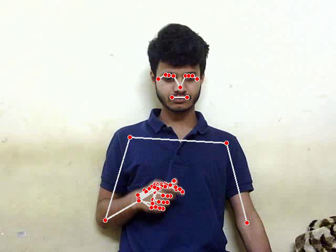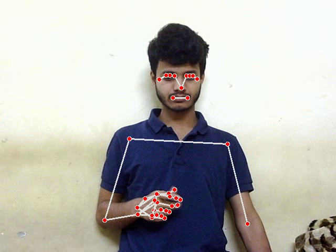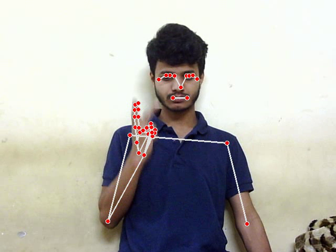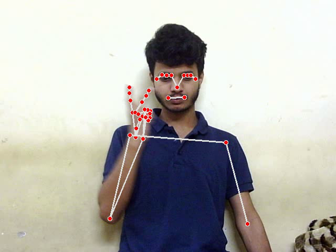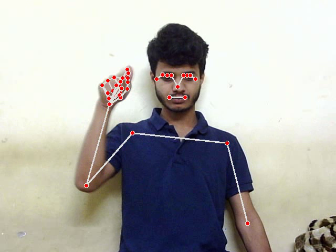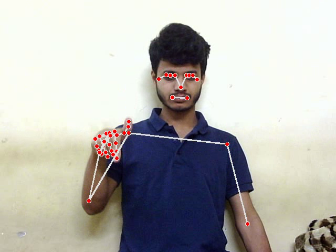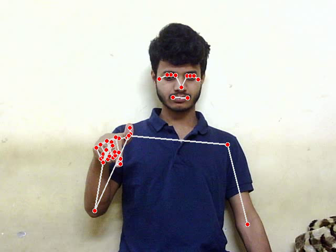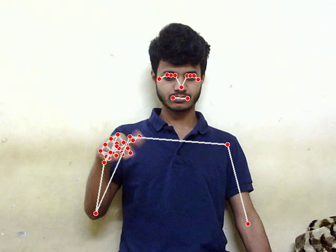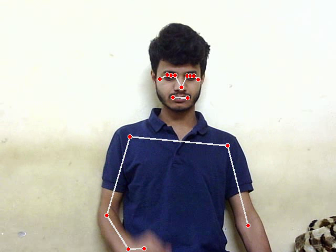see you later